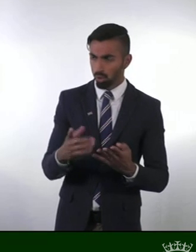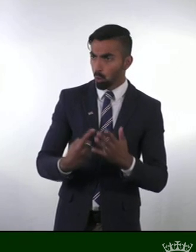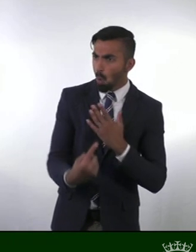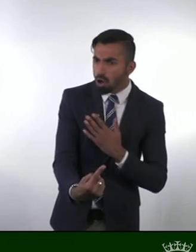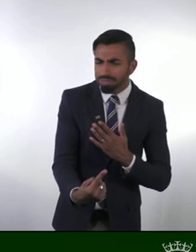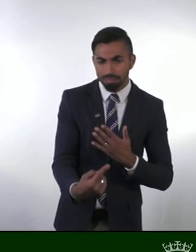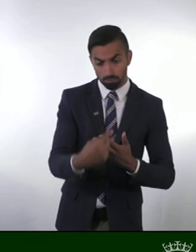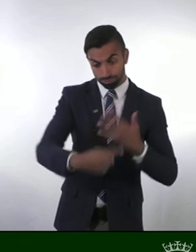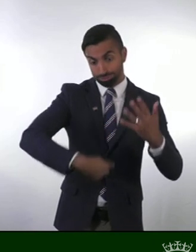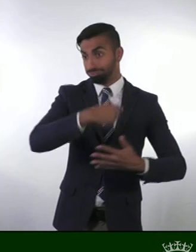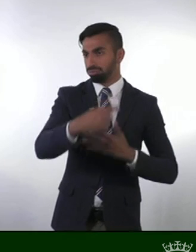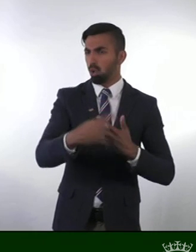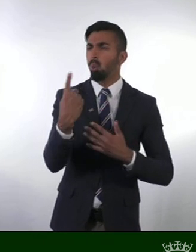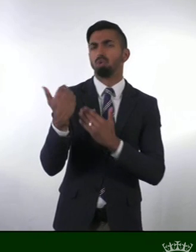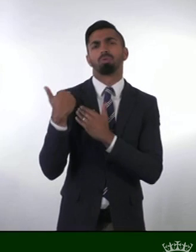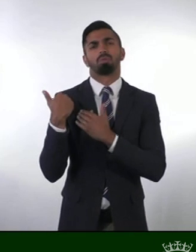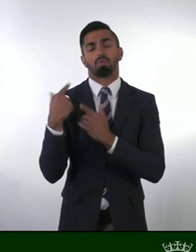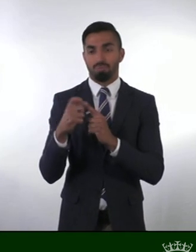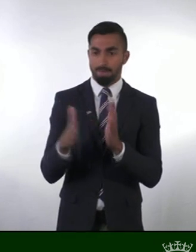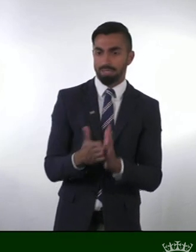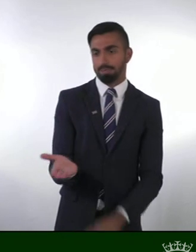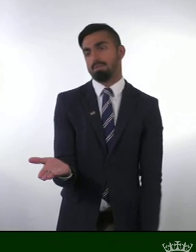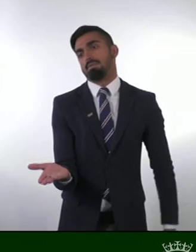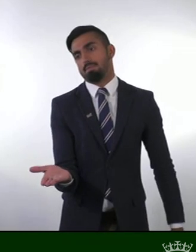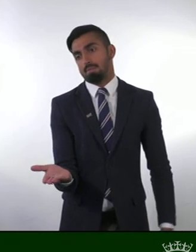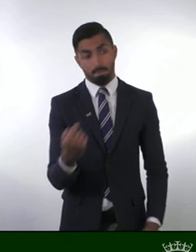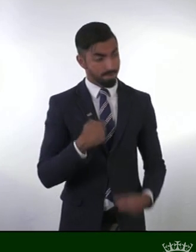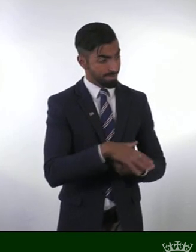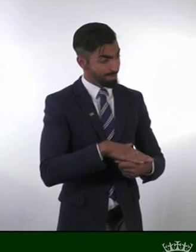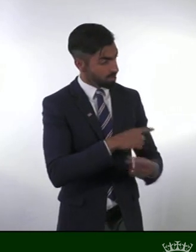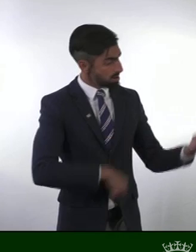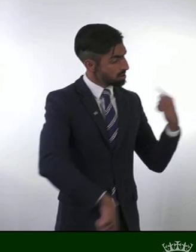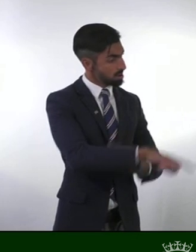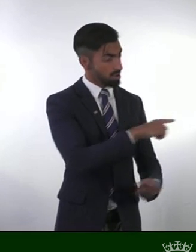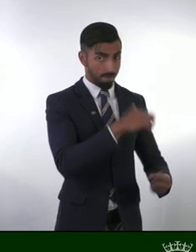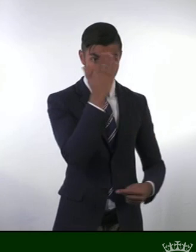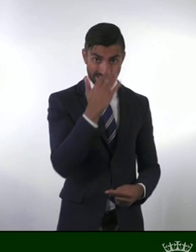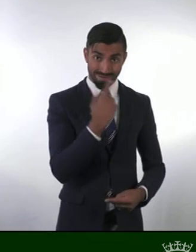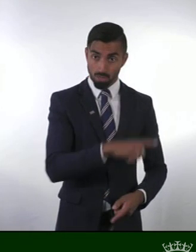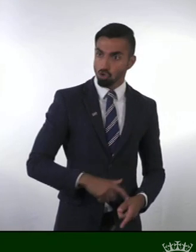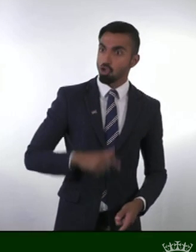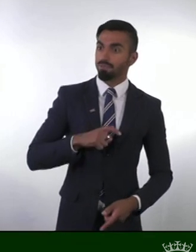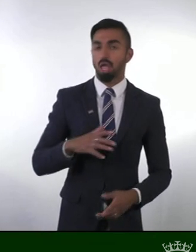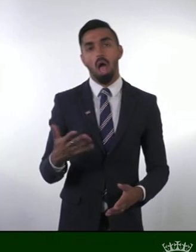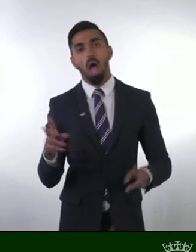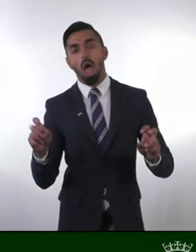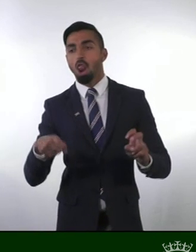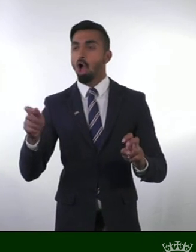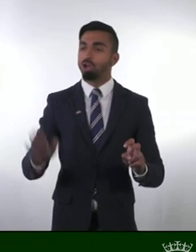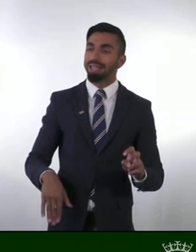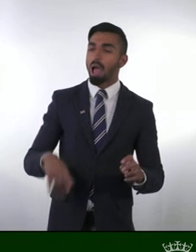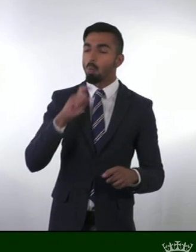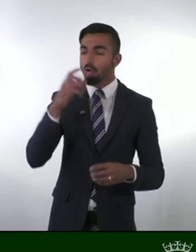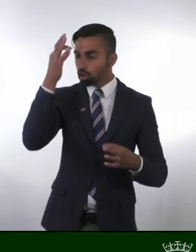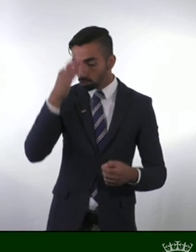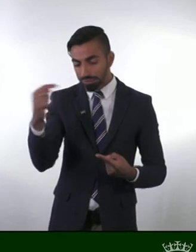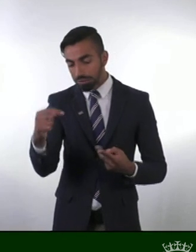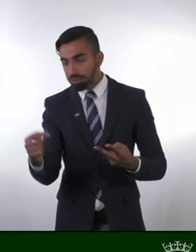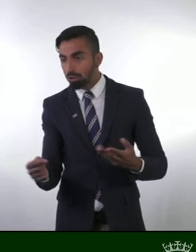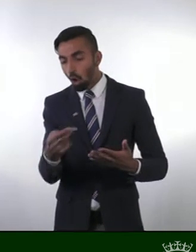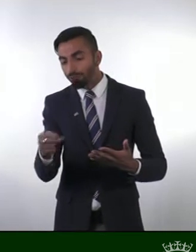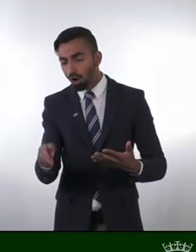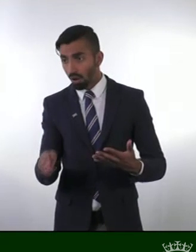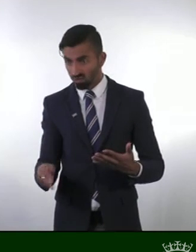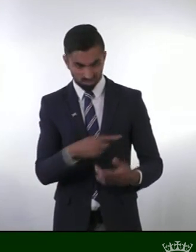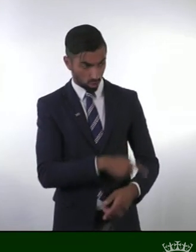All of this has been on your watch, Prime Minister. How can my constituents feel confident about the proposed next steps for easing lockdown when your Government have fallen short so far?